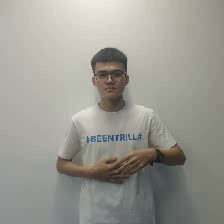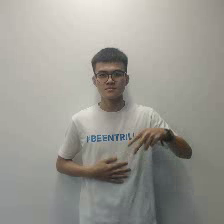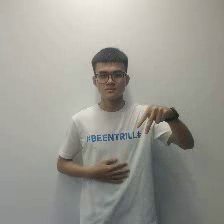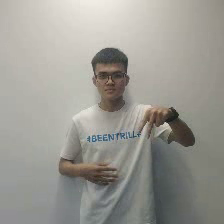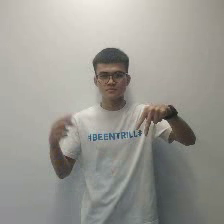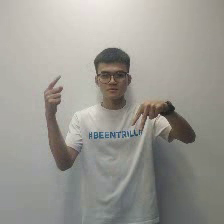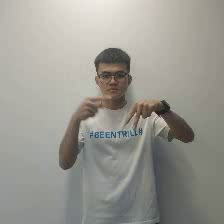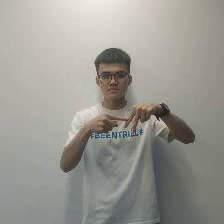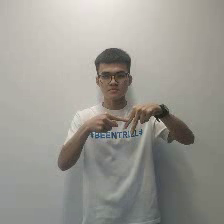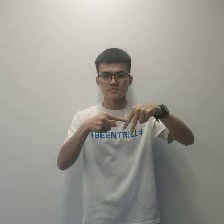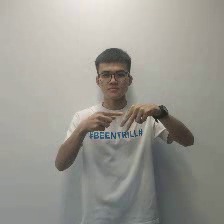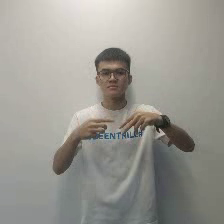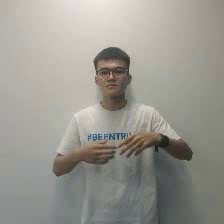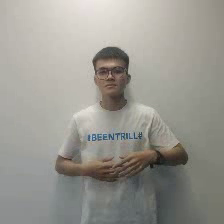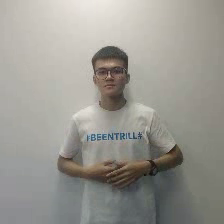Chân